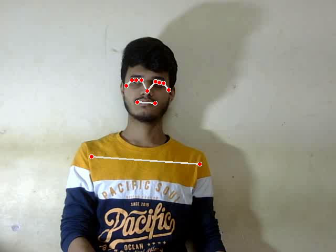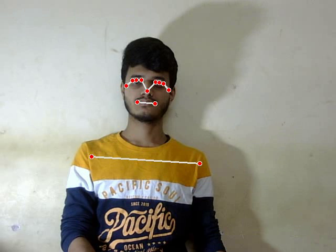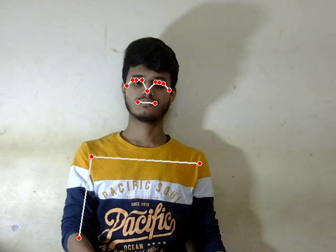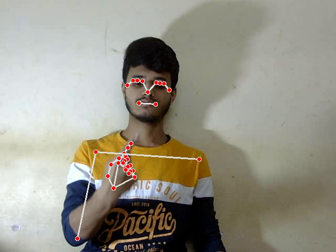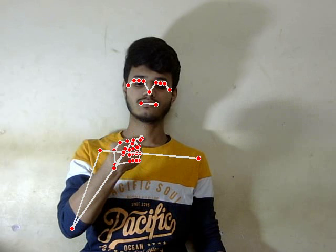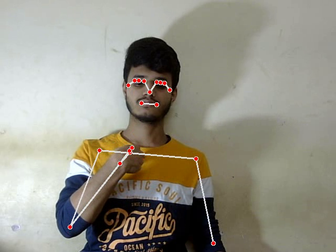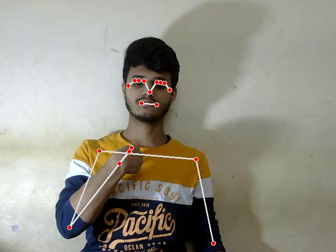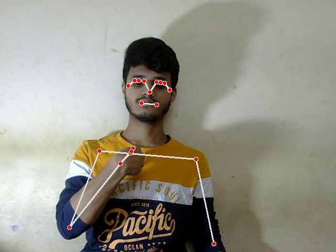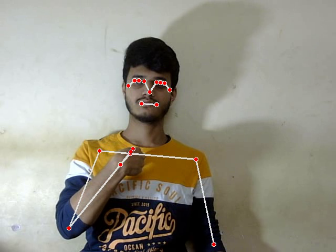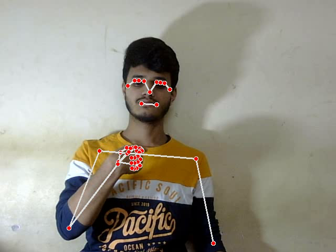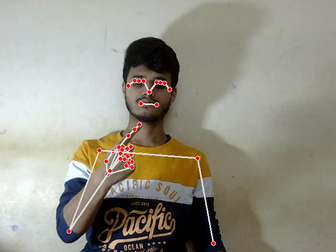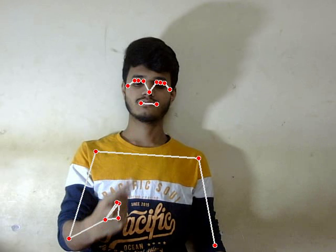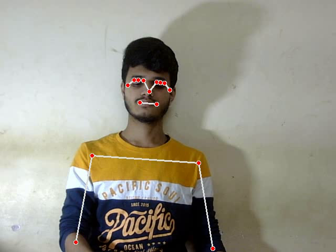I